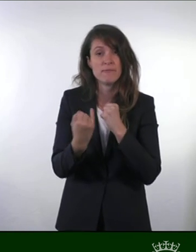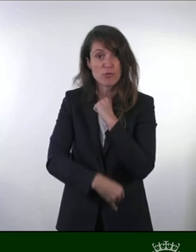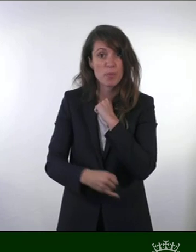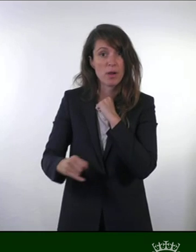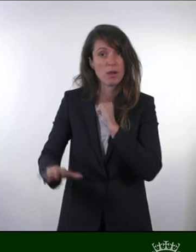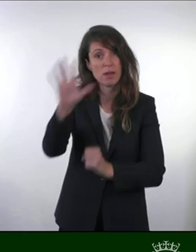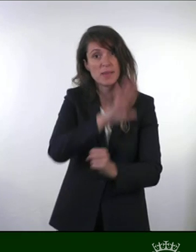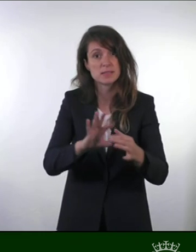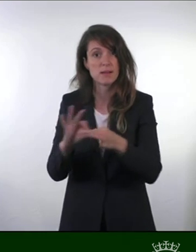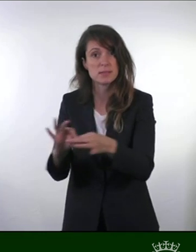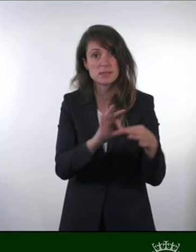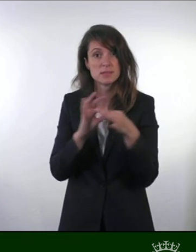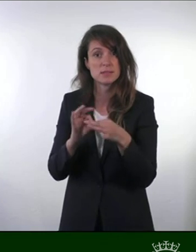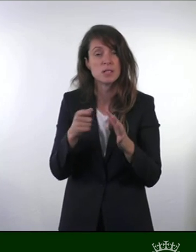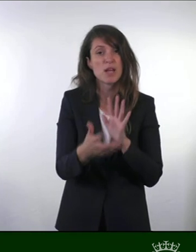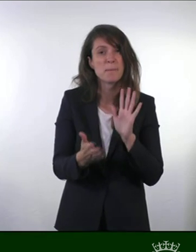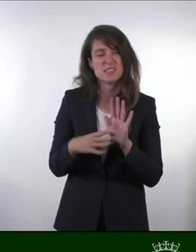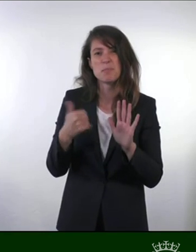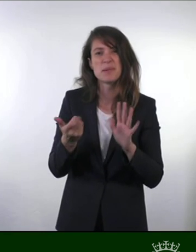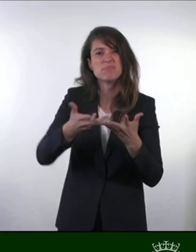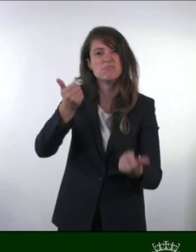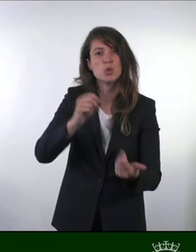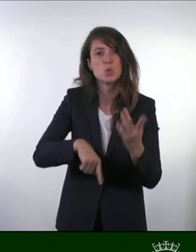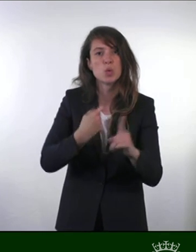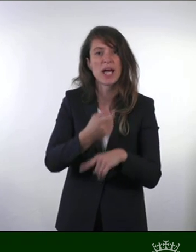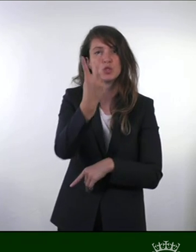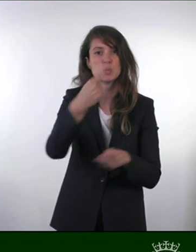The Prime Minister has set the UK on a two-tier recovery.